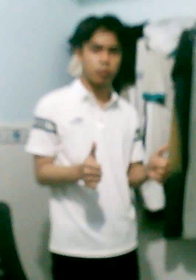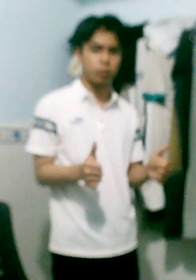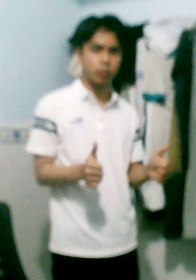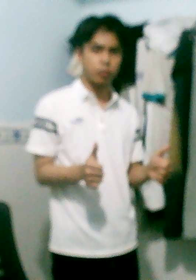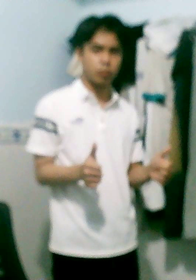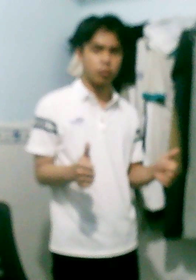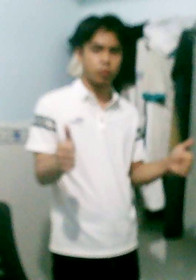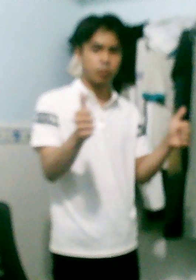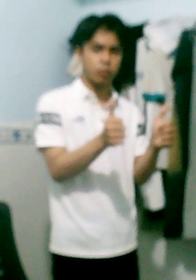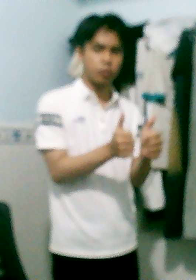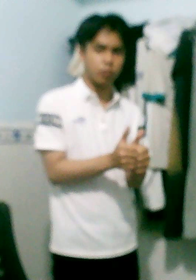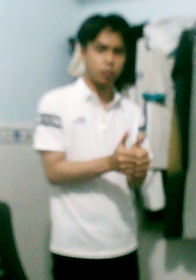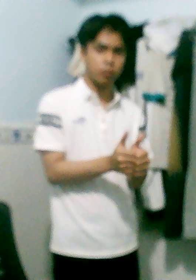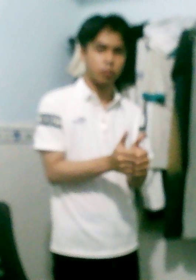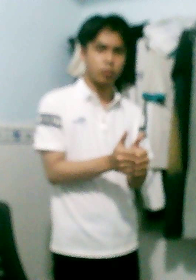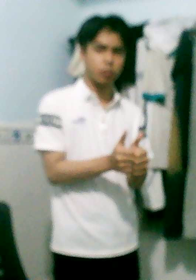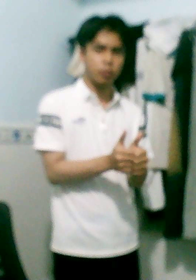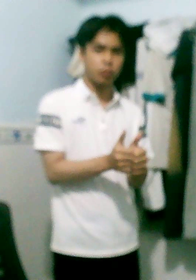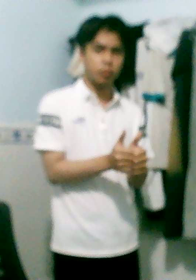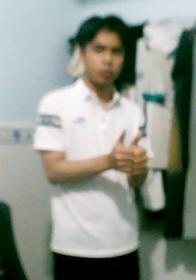voi